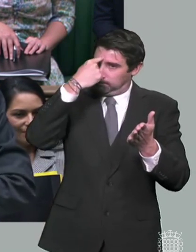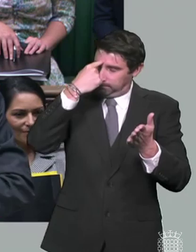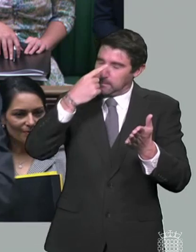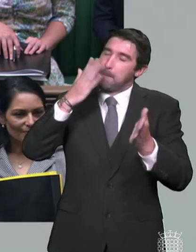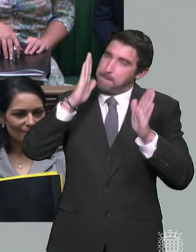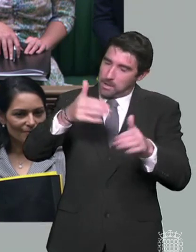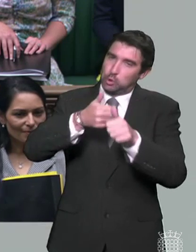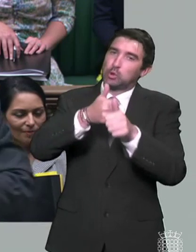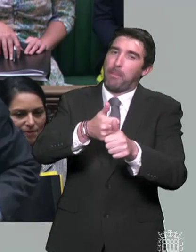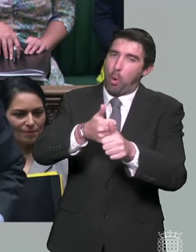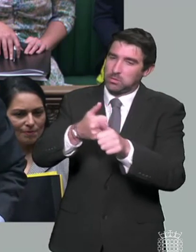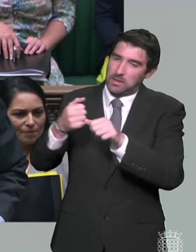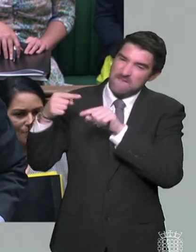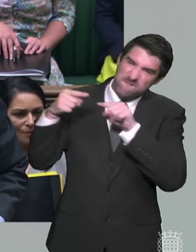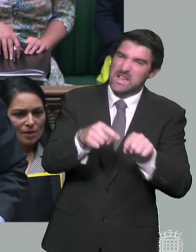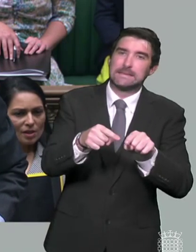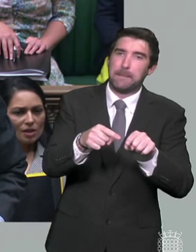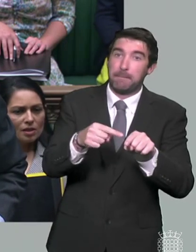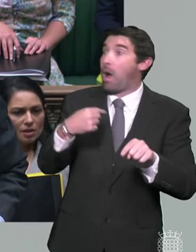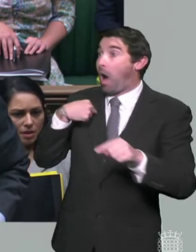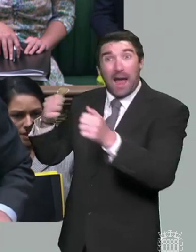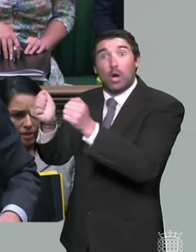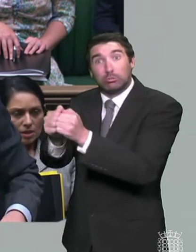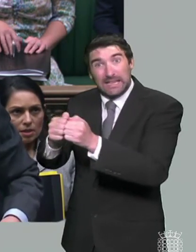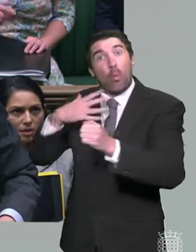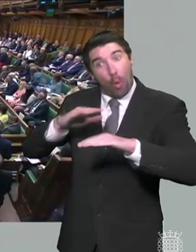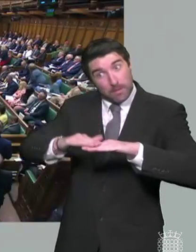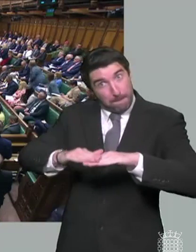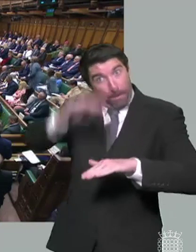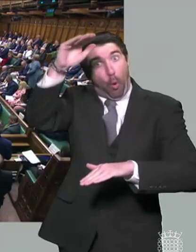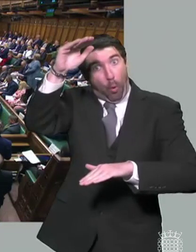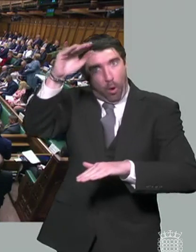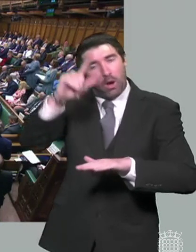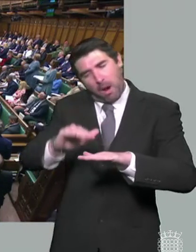I agree that the progress is not everything that I would like, but we are seeing progress.